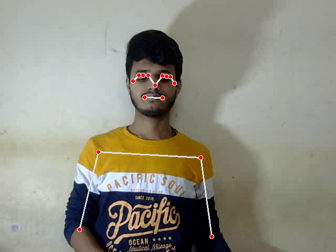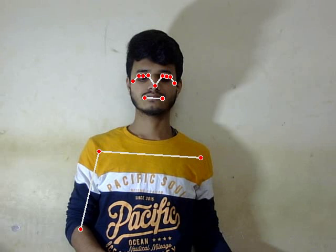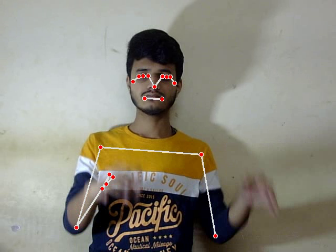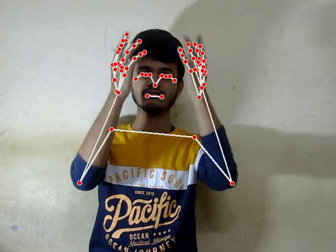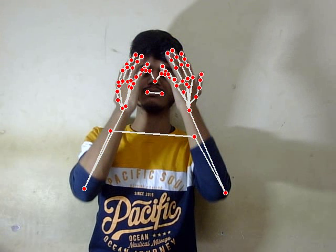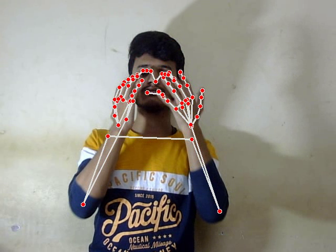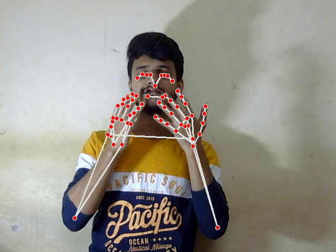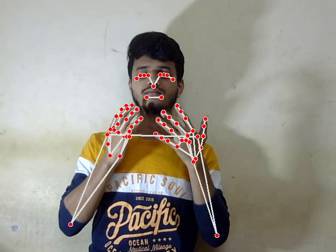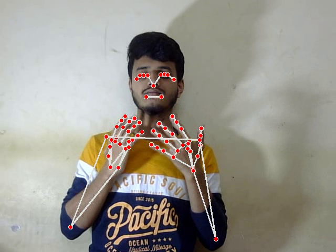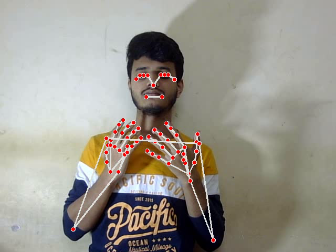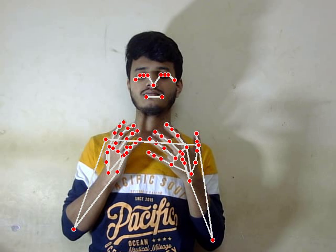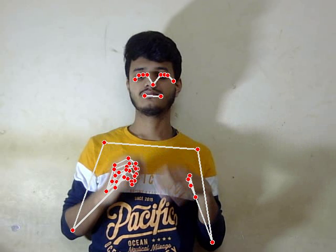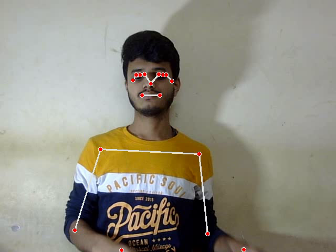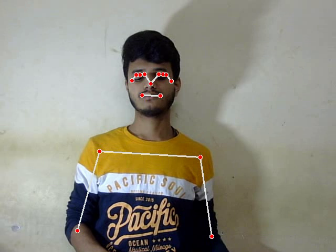sad